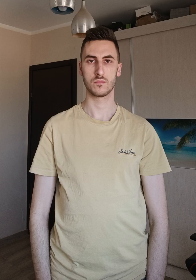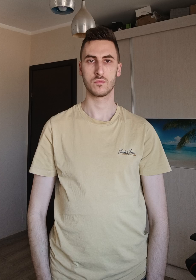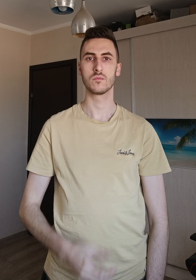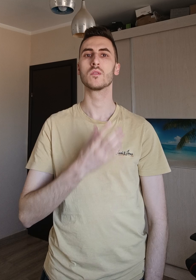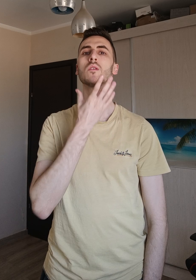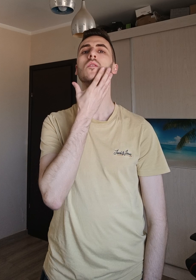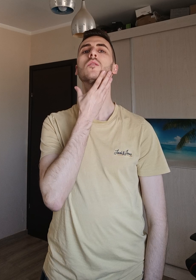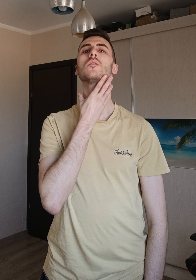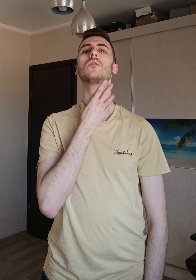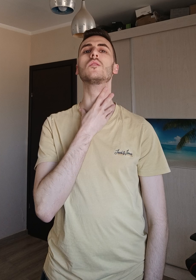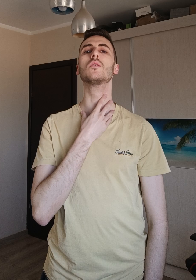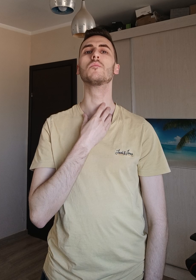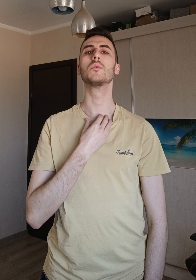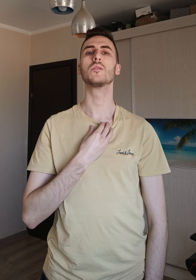צמא